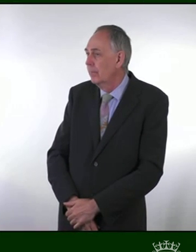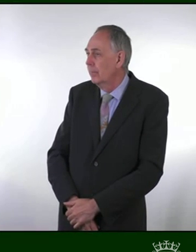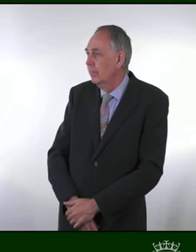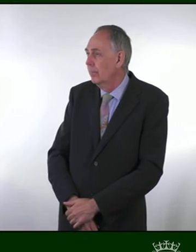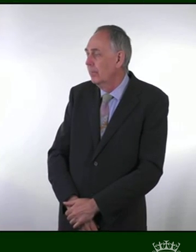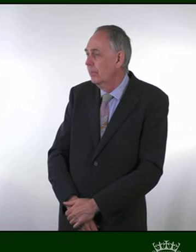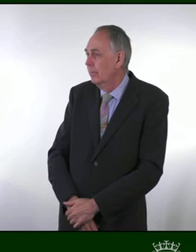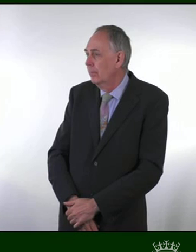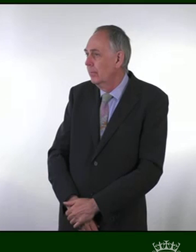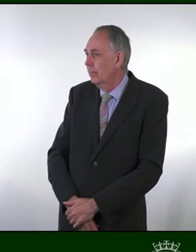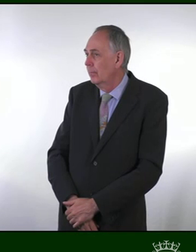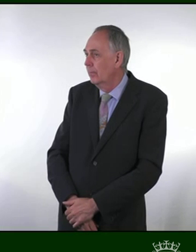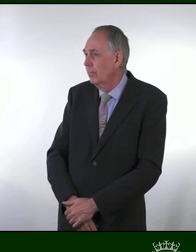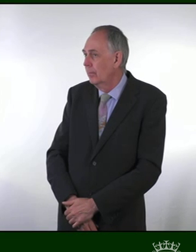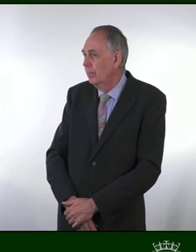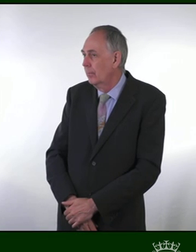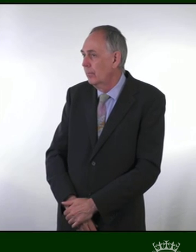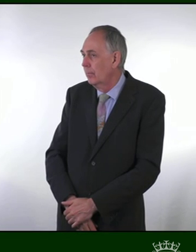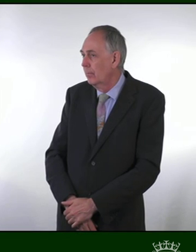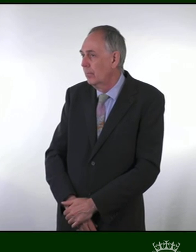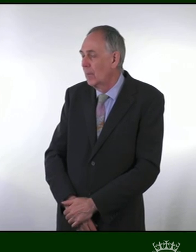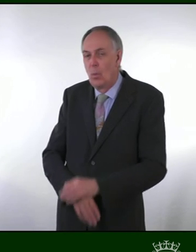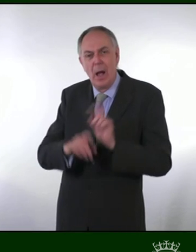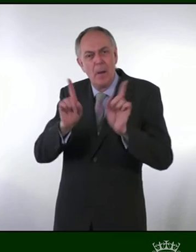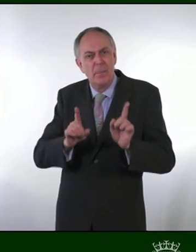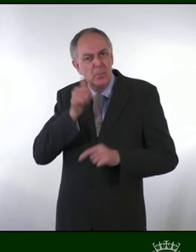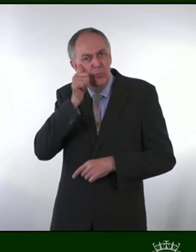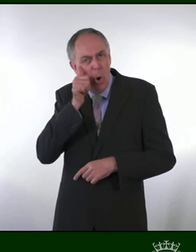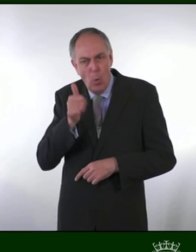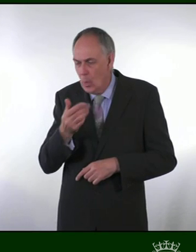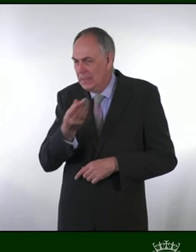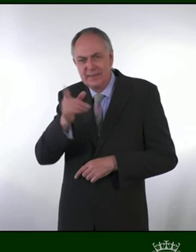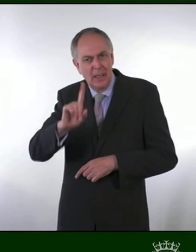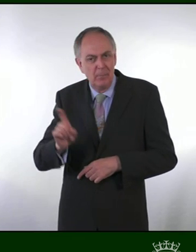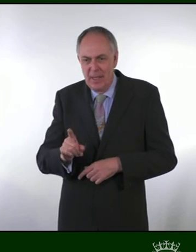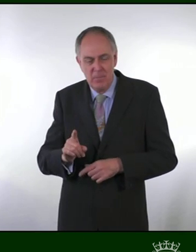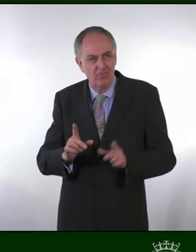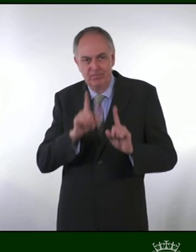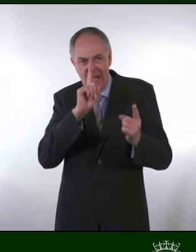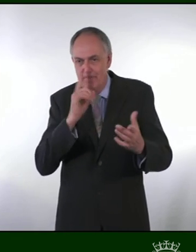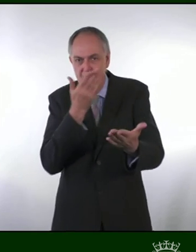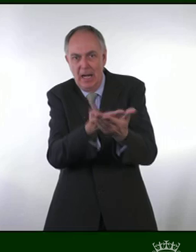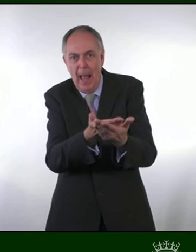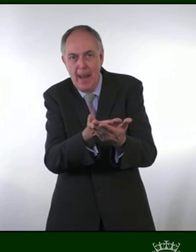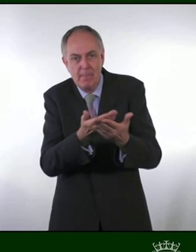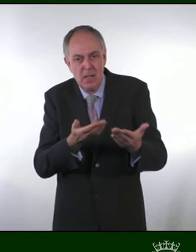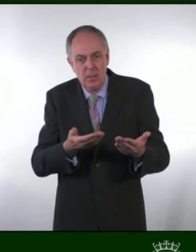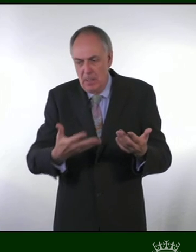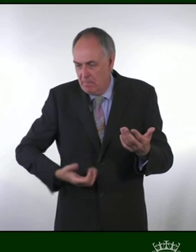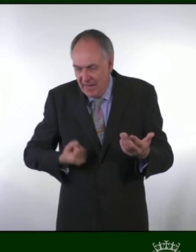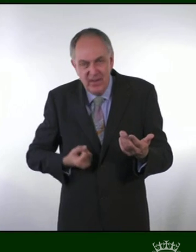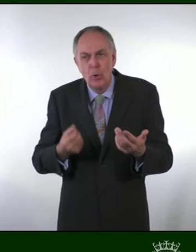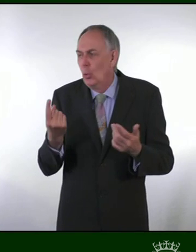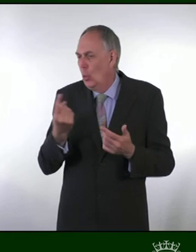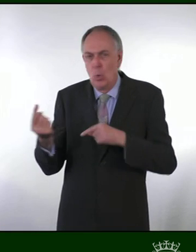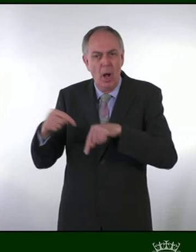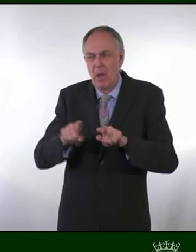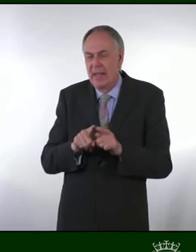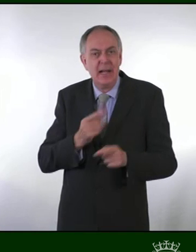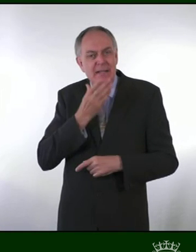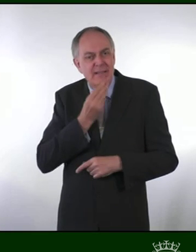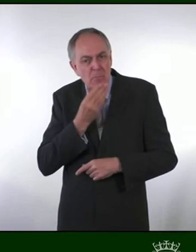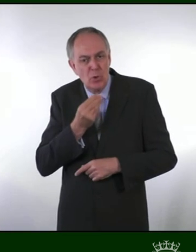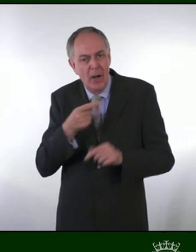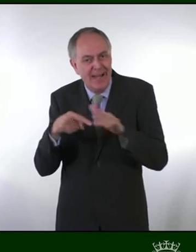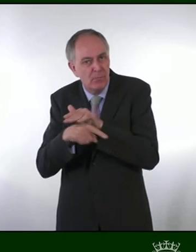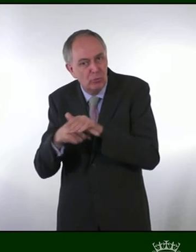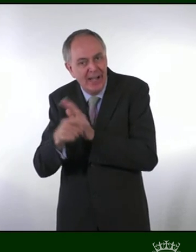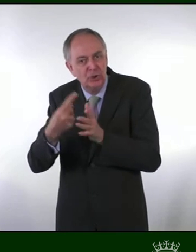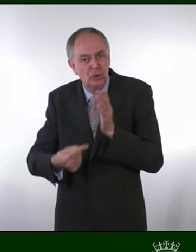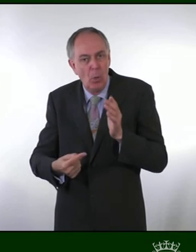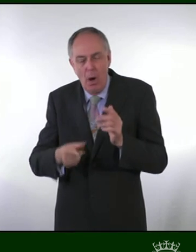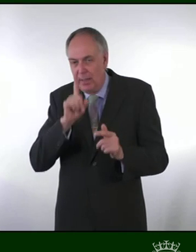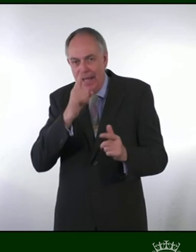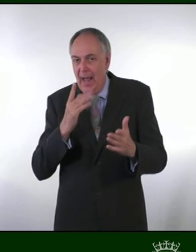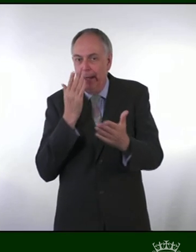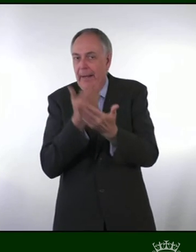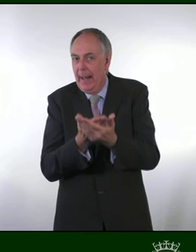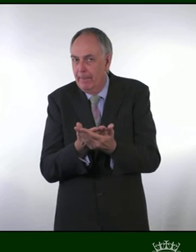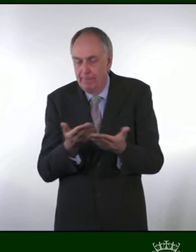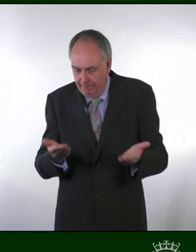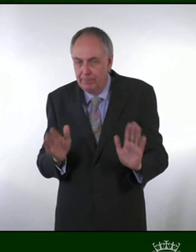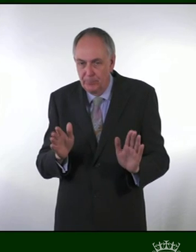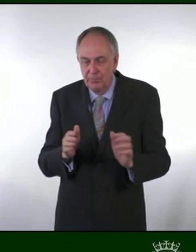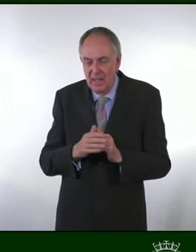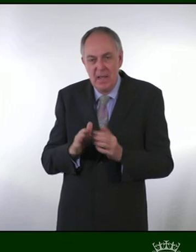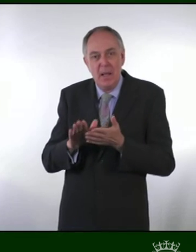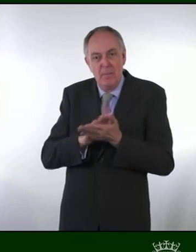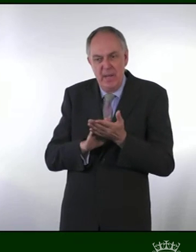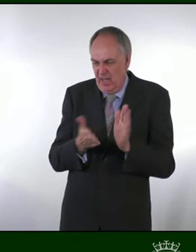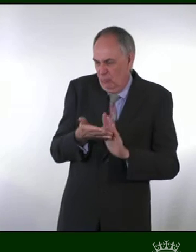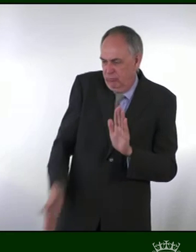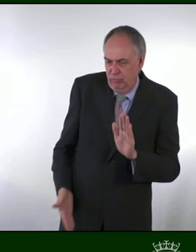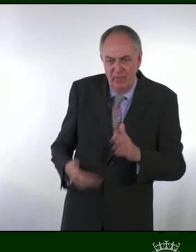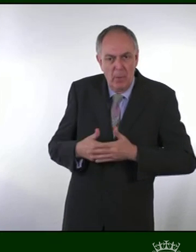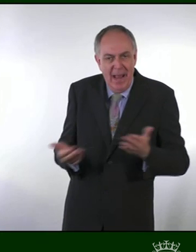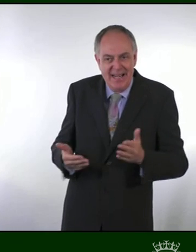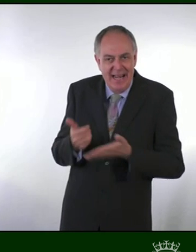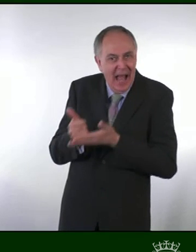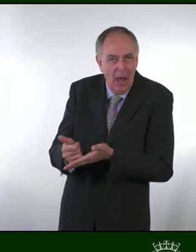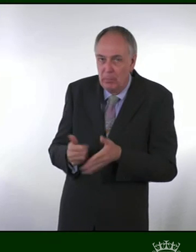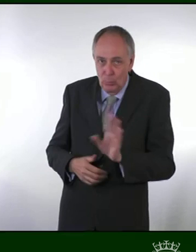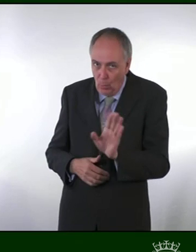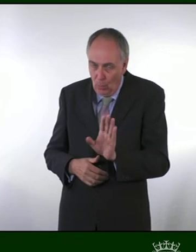What I can tell the House is that everybody knows that no recourse to public funds is a long-standing condition that applies to people here with temporary immigration status, but it is a term of art; it does not mean that they are necessarily excluded from all public funds.